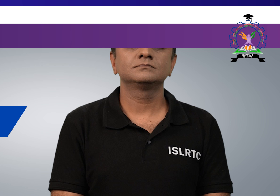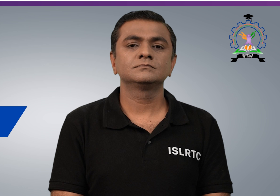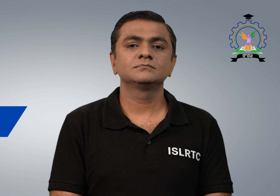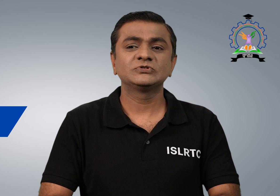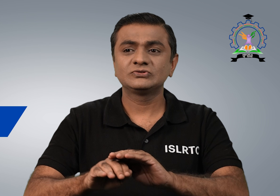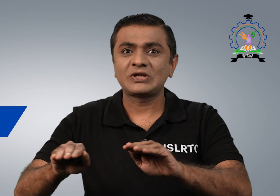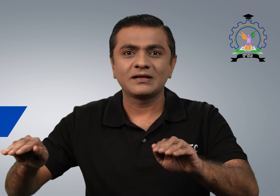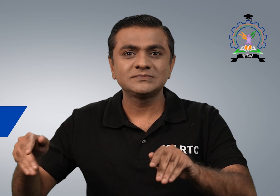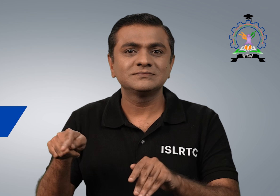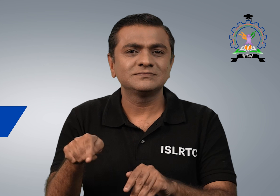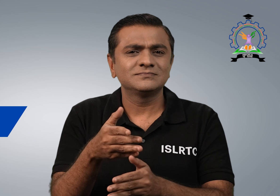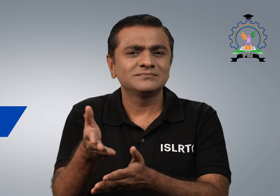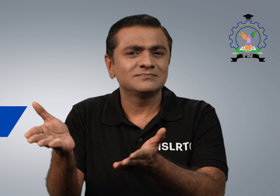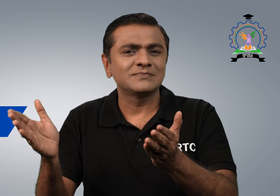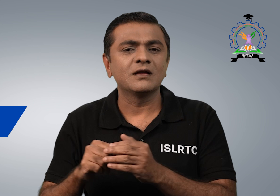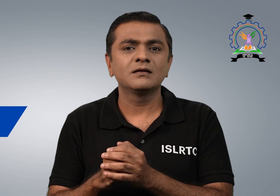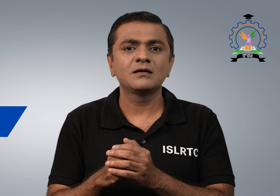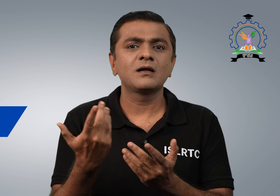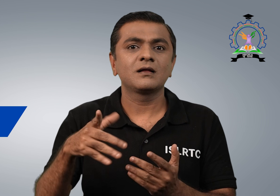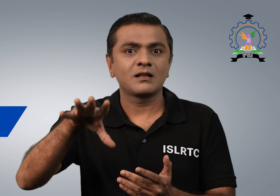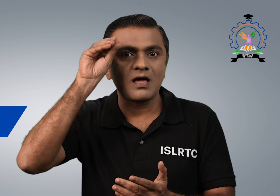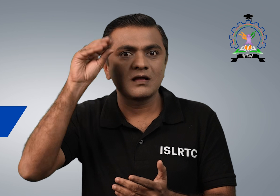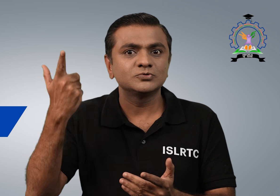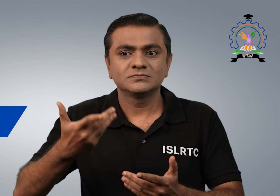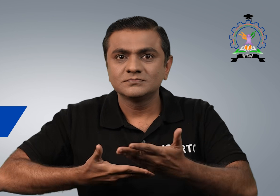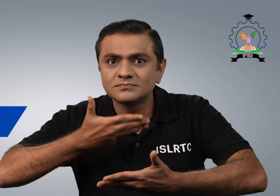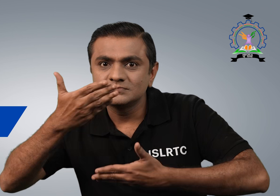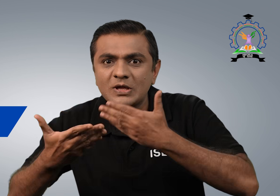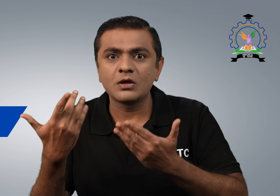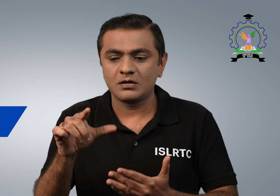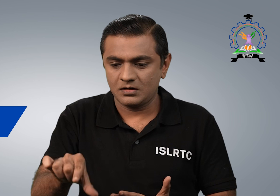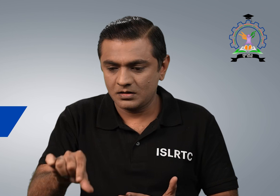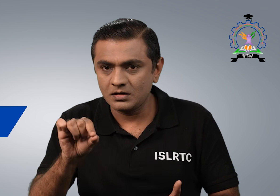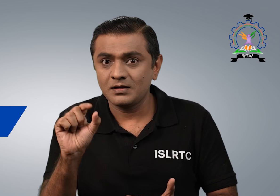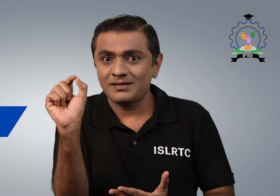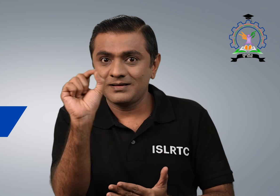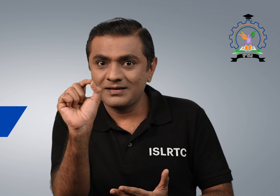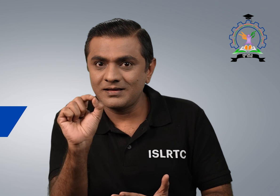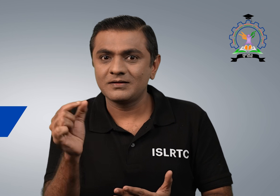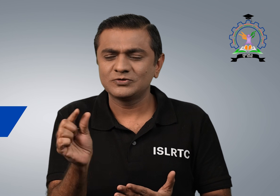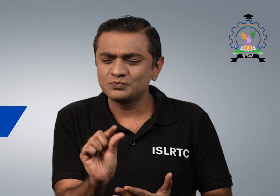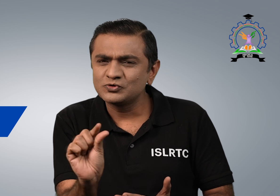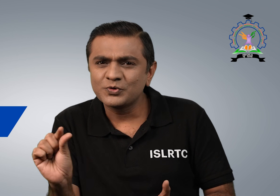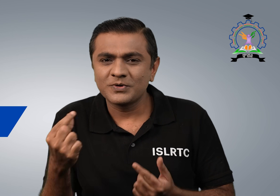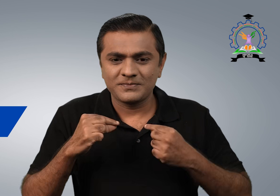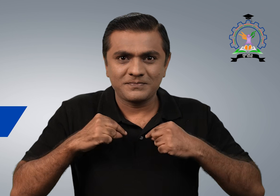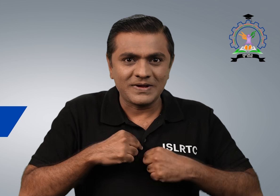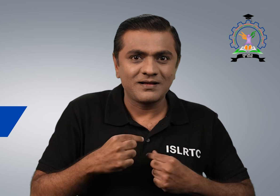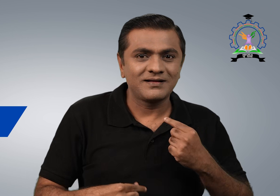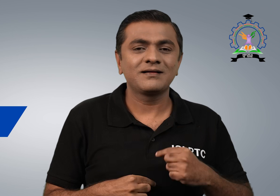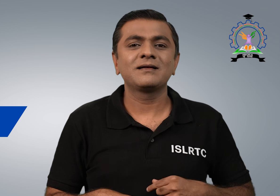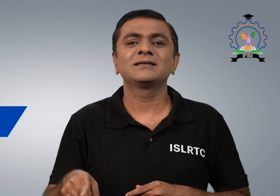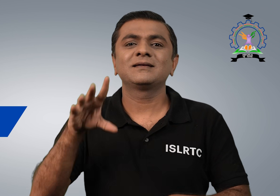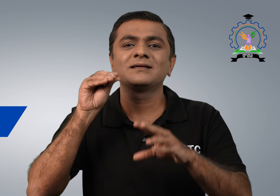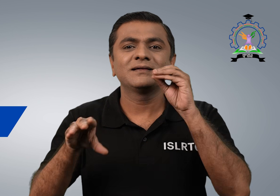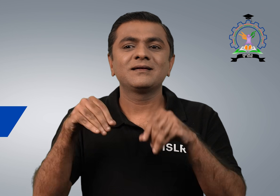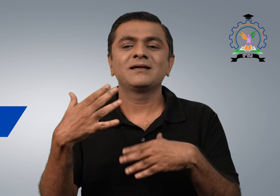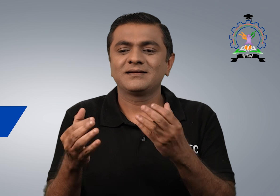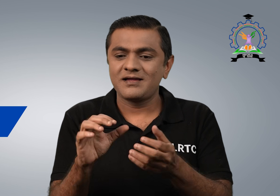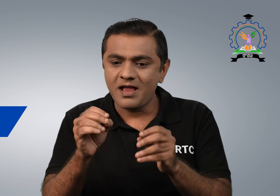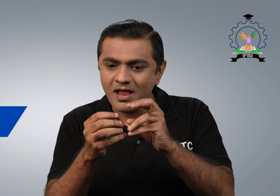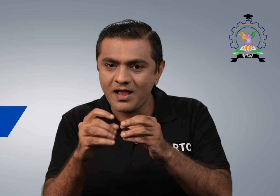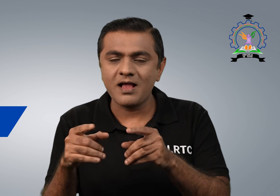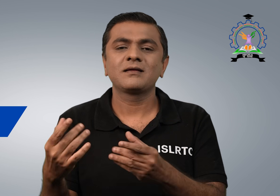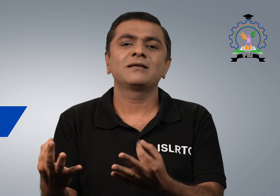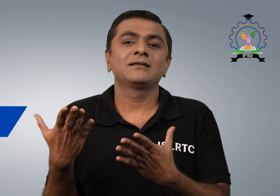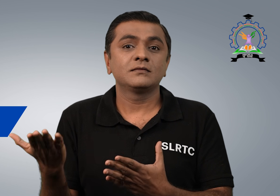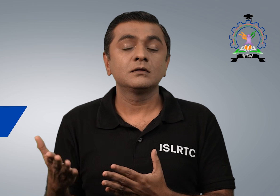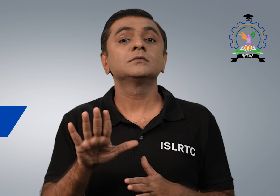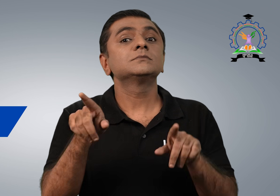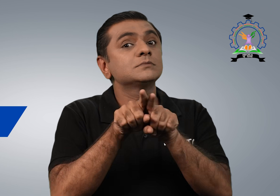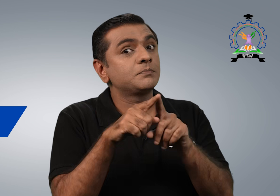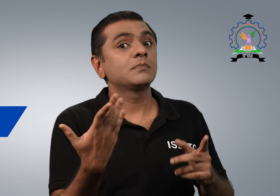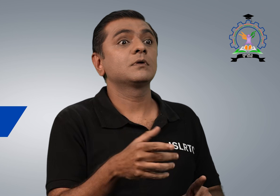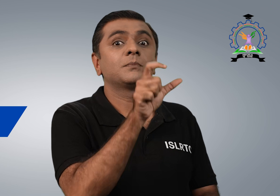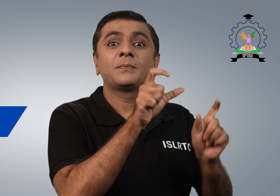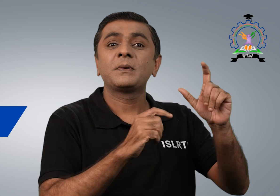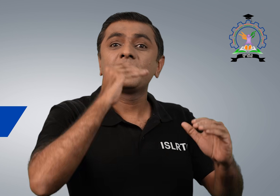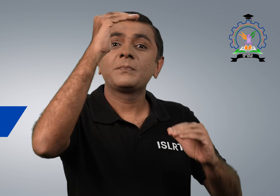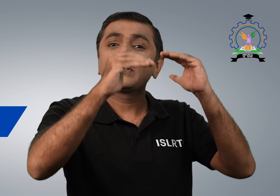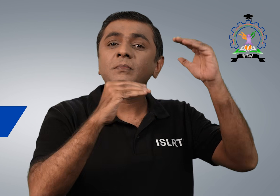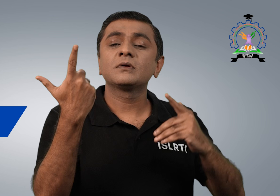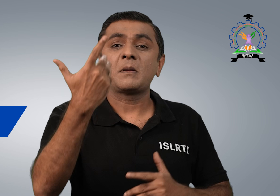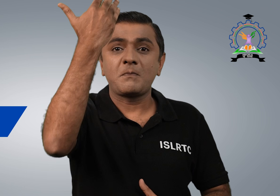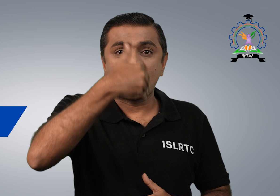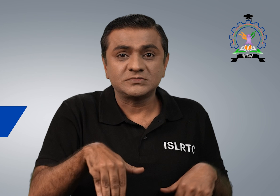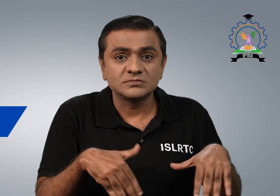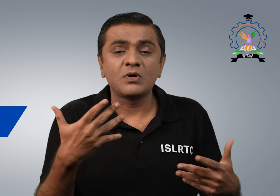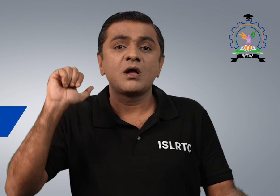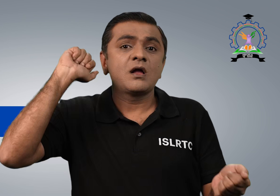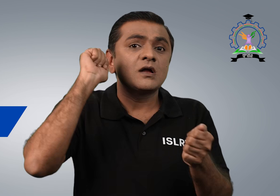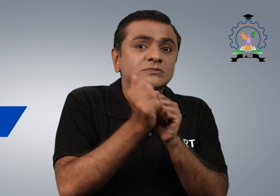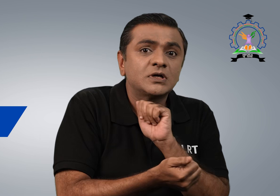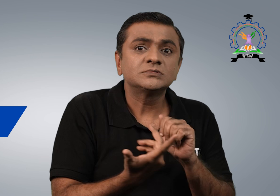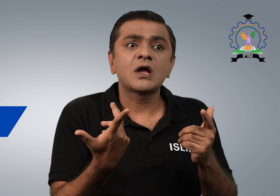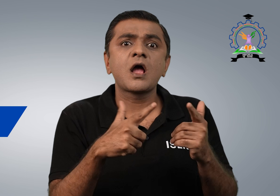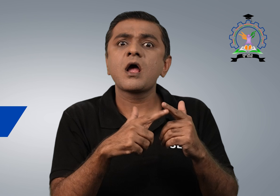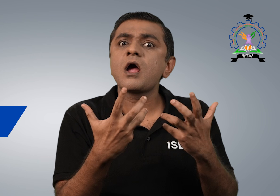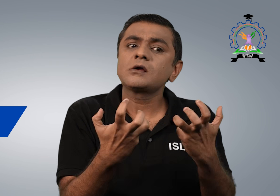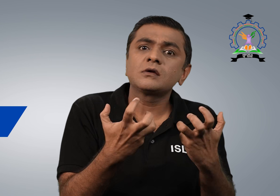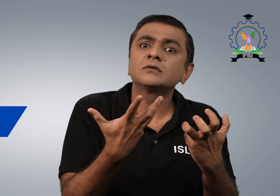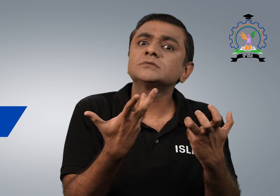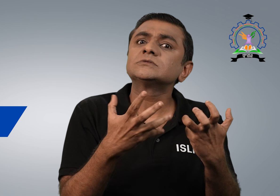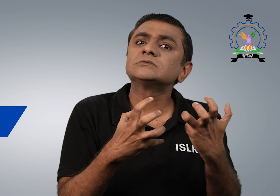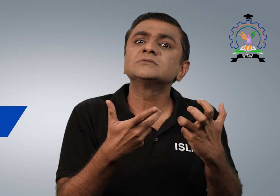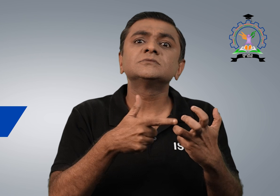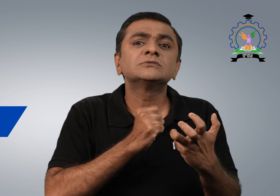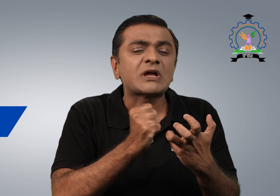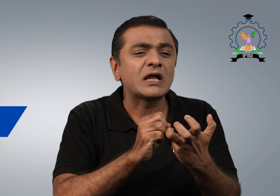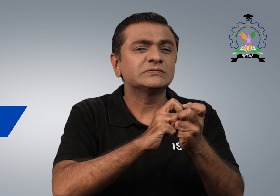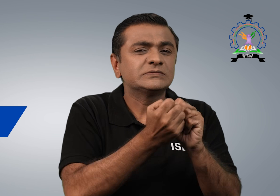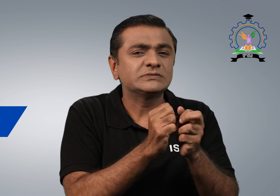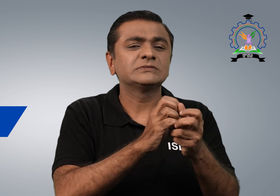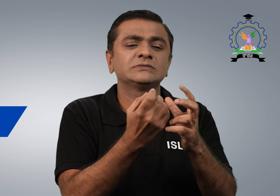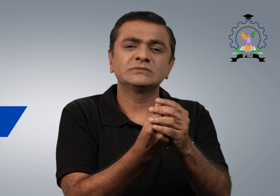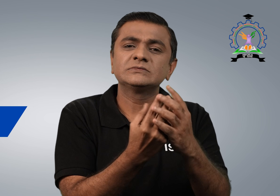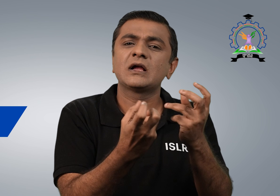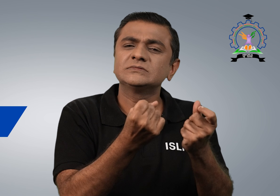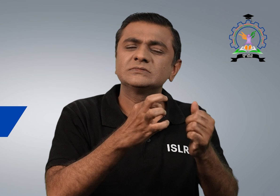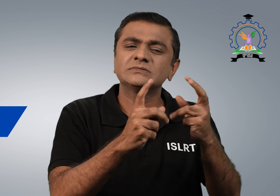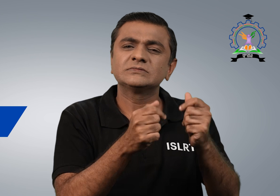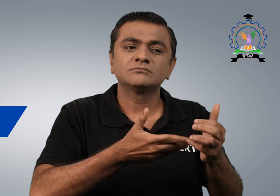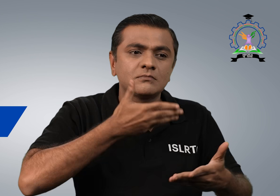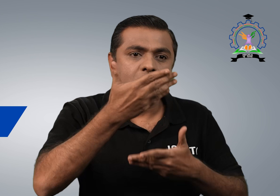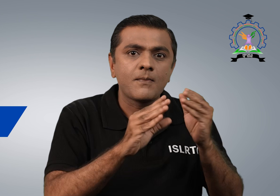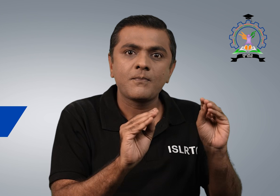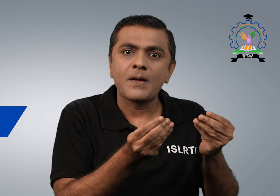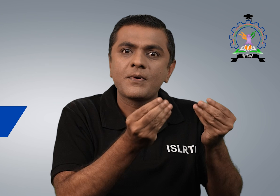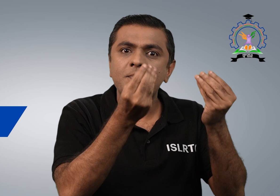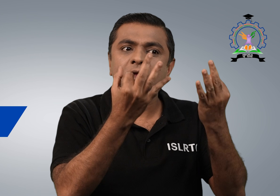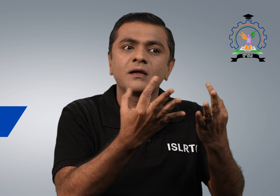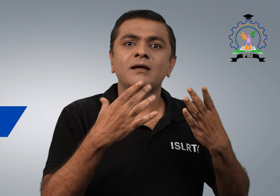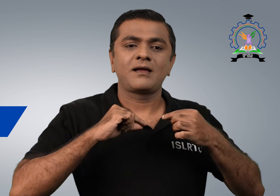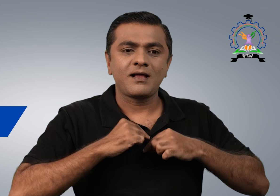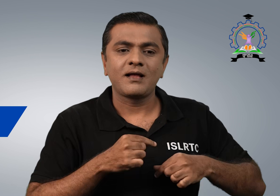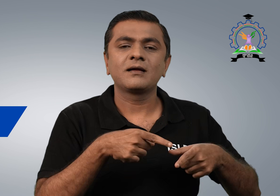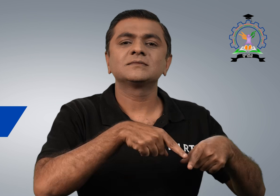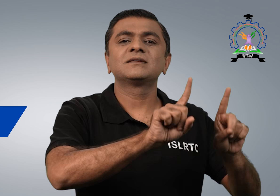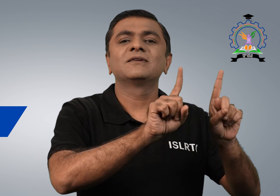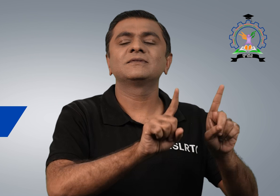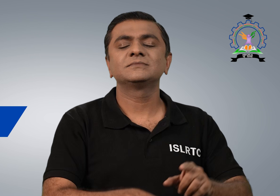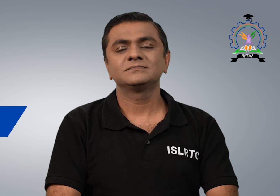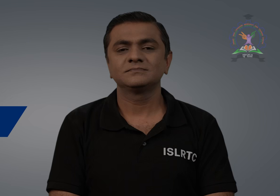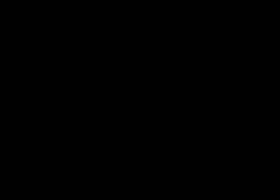It refers to training children to use their finer muscles for tasks like picking, writing, and buttoning, etc to the best of their ability. In adults after paralysis or accident, fine motor skills involve regaining control over small muscles for tasks like buttoning, through therapy.